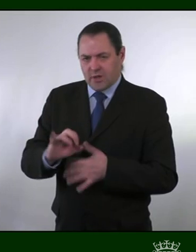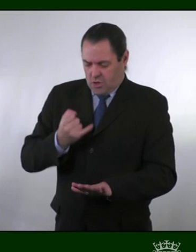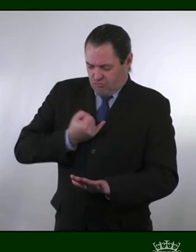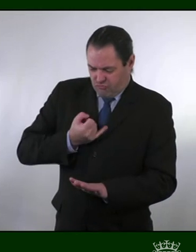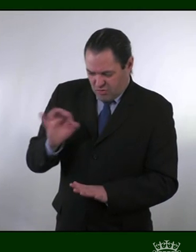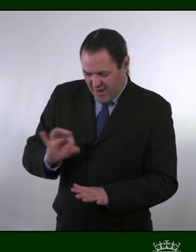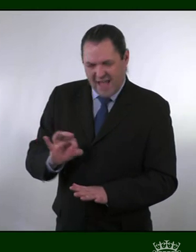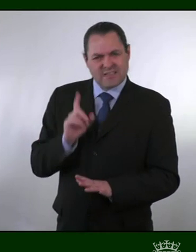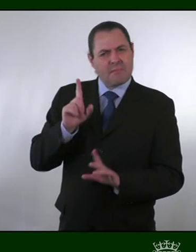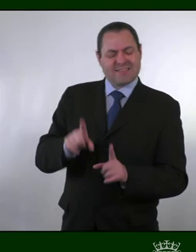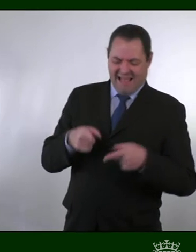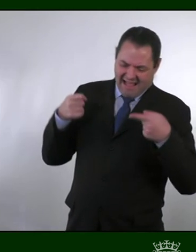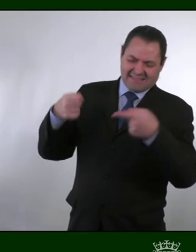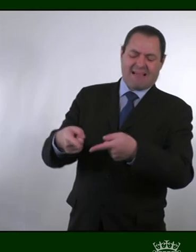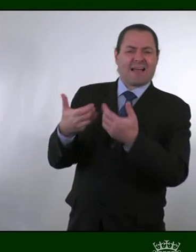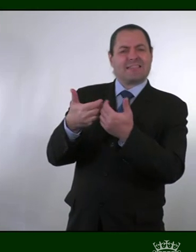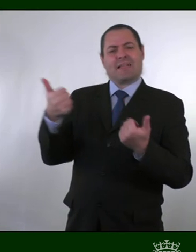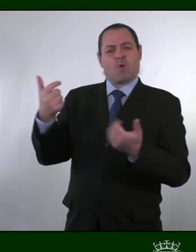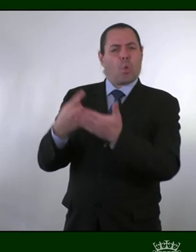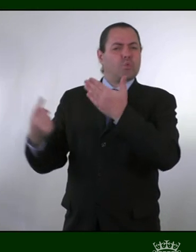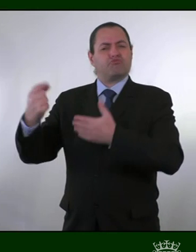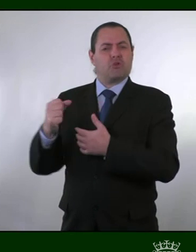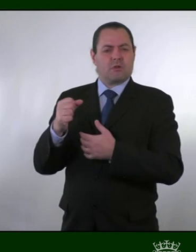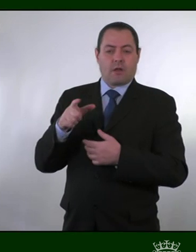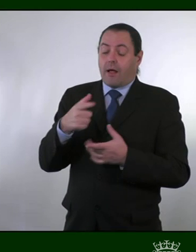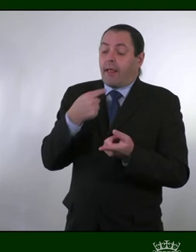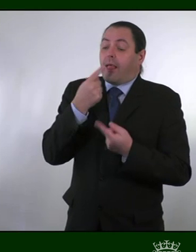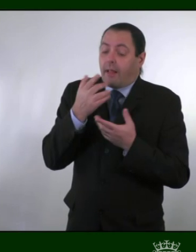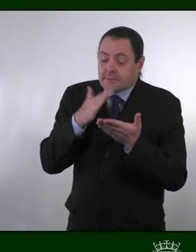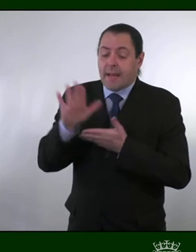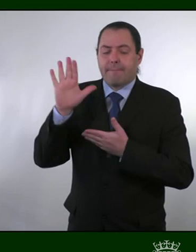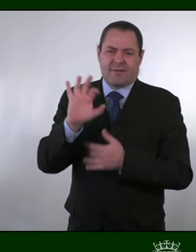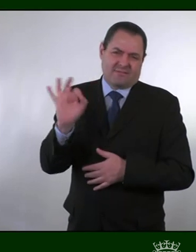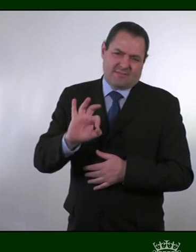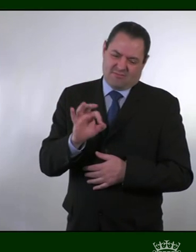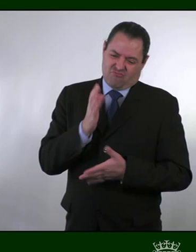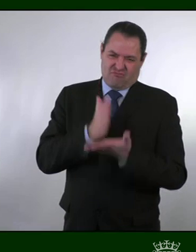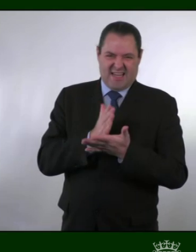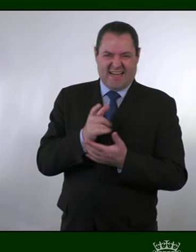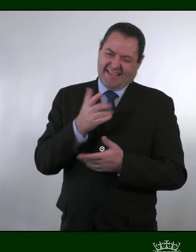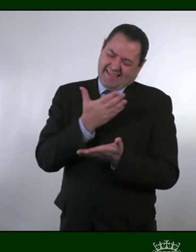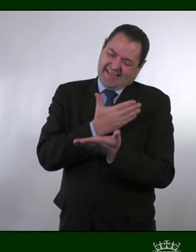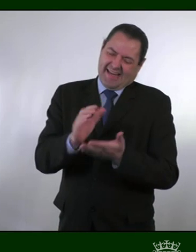His attack on devolution was not just a slip of the tongue; it was a slip of the Tory mask.